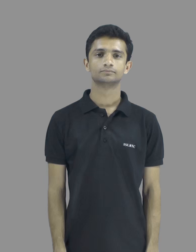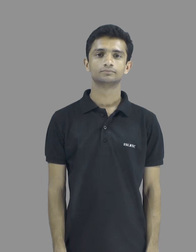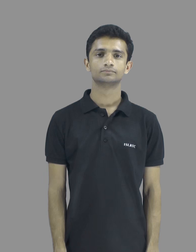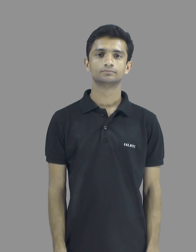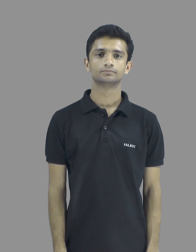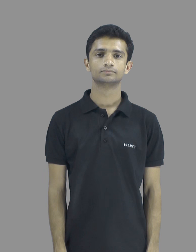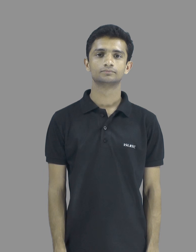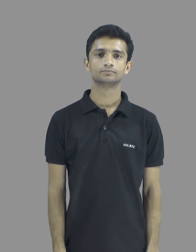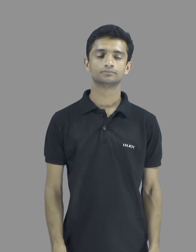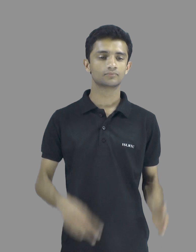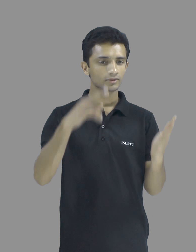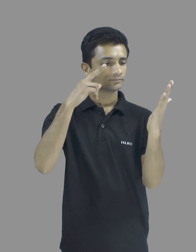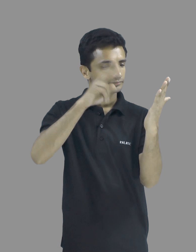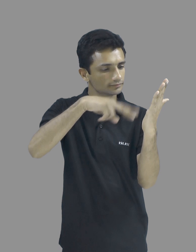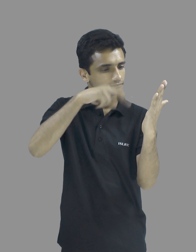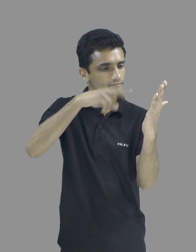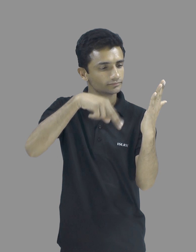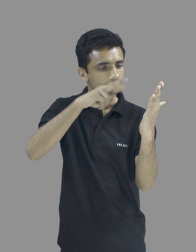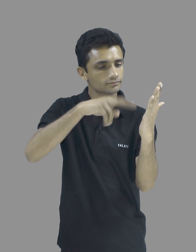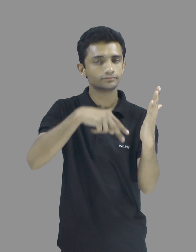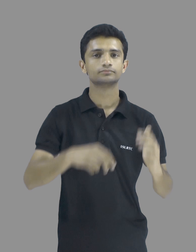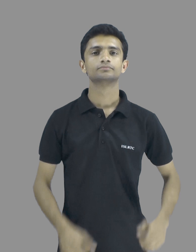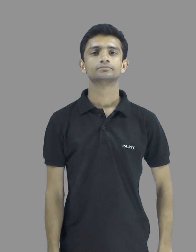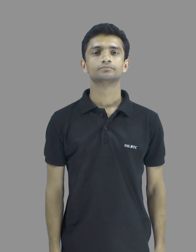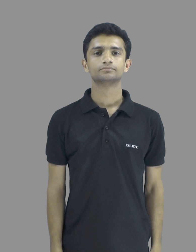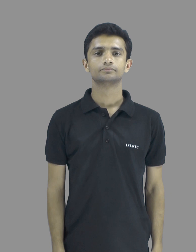Read